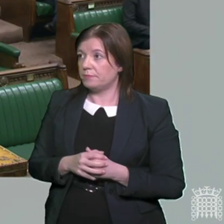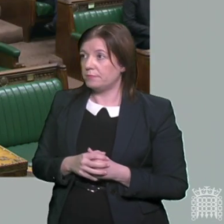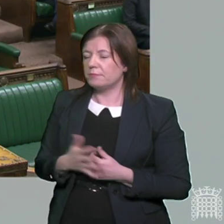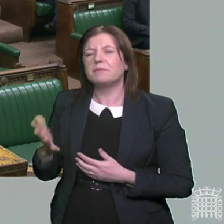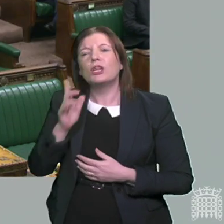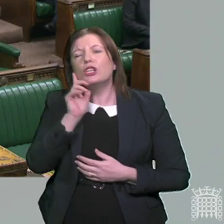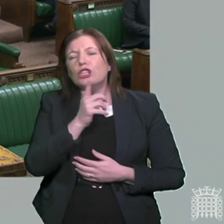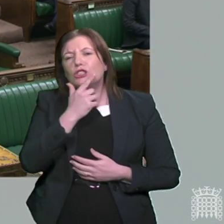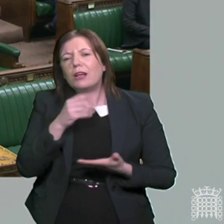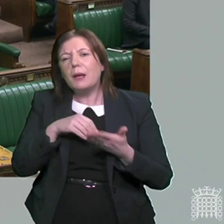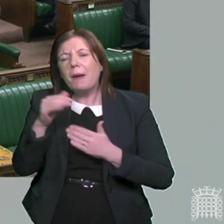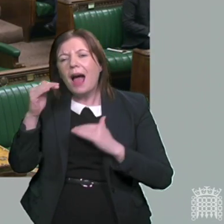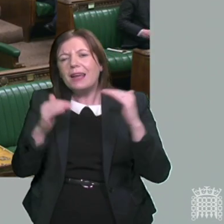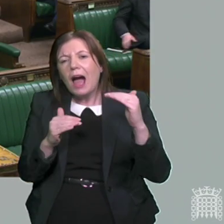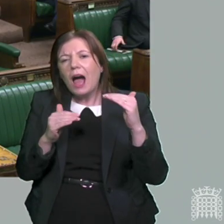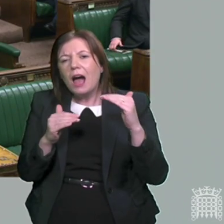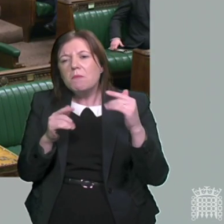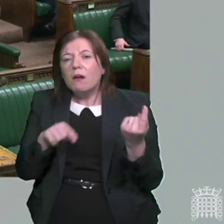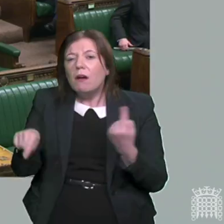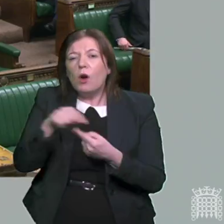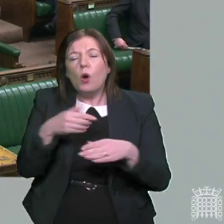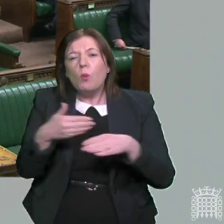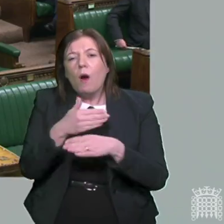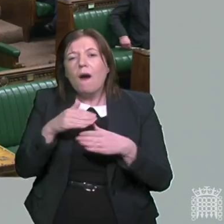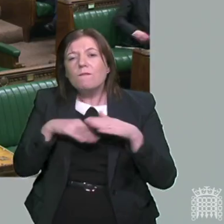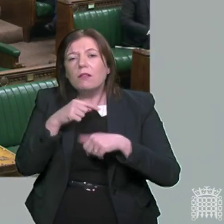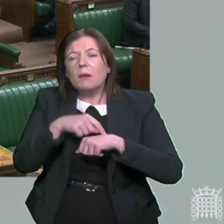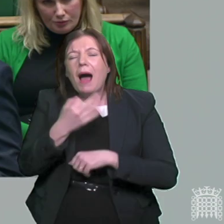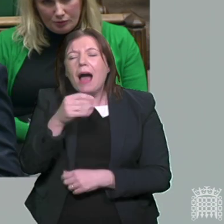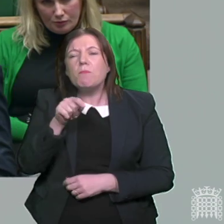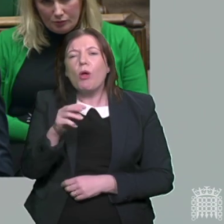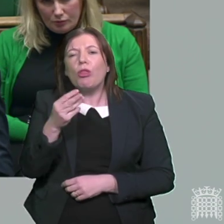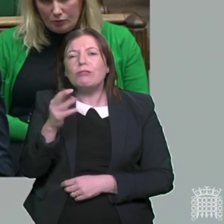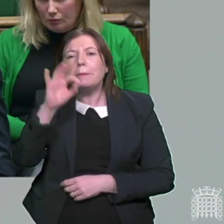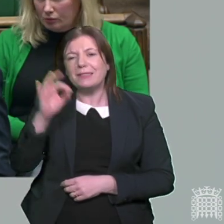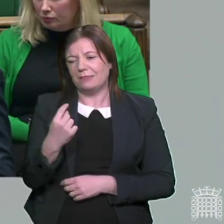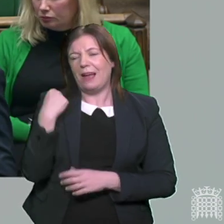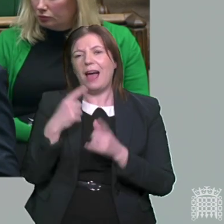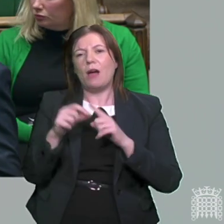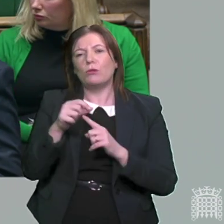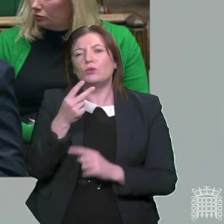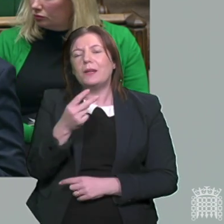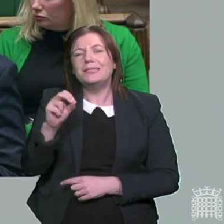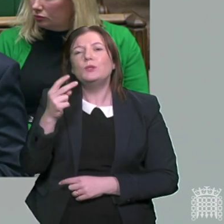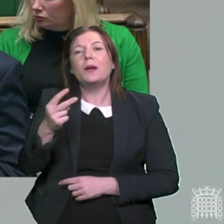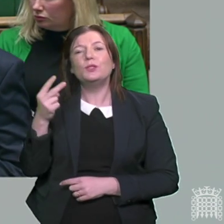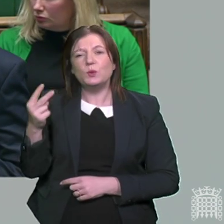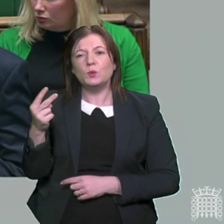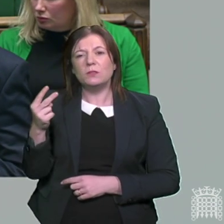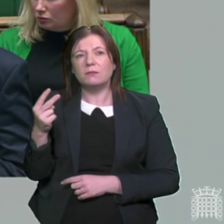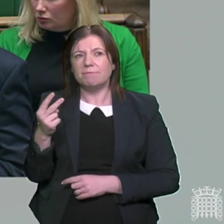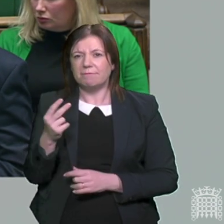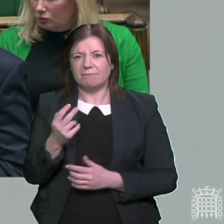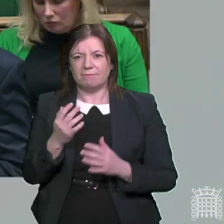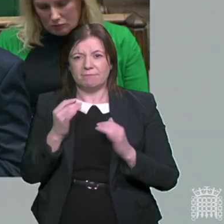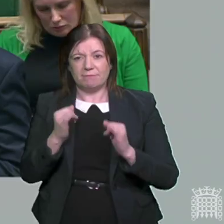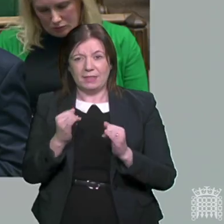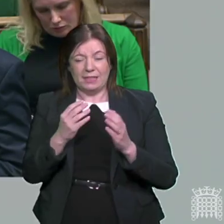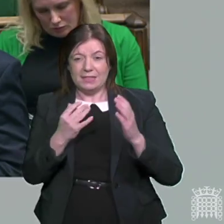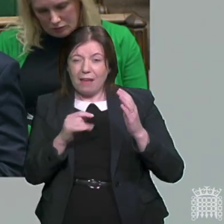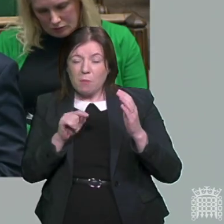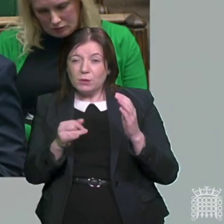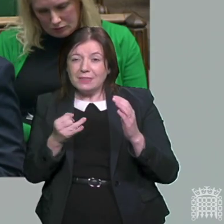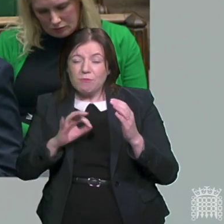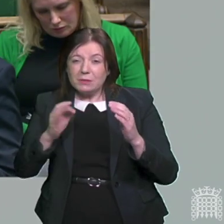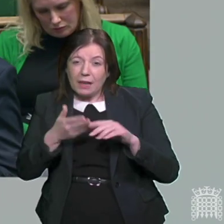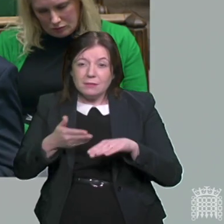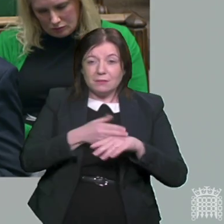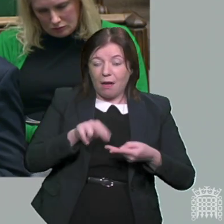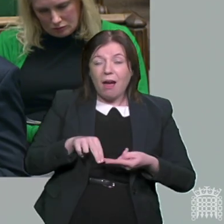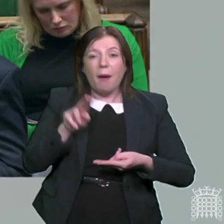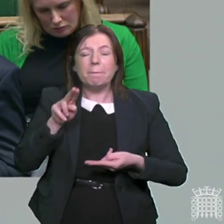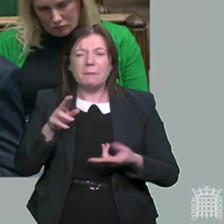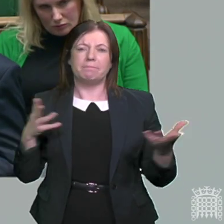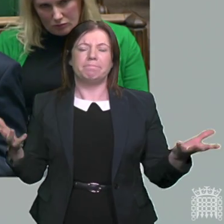The gender pay gap for full-time employees was 8.3% in April 2022, which was sadly up from 7.7% the previous year.